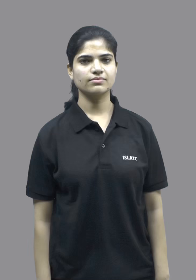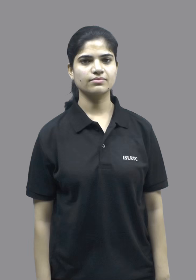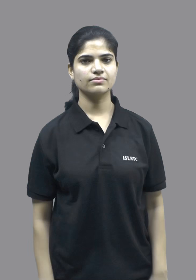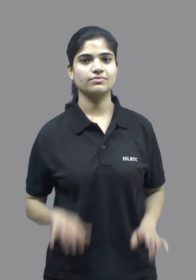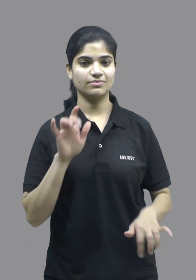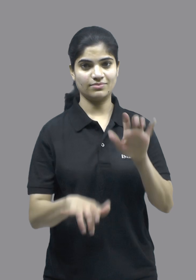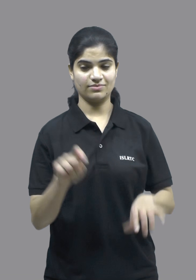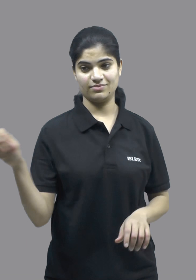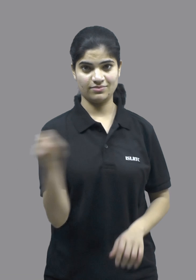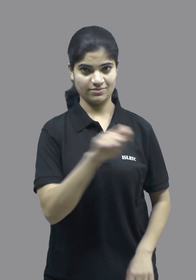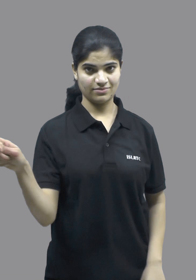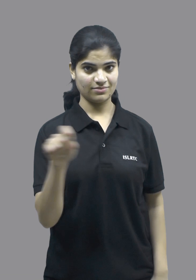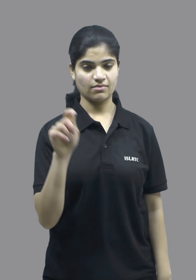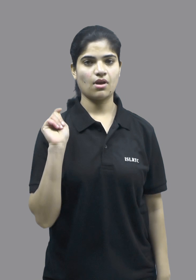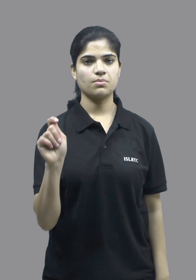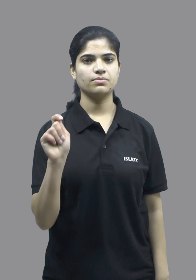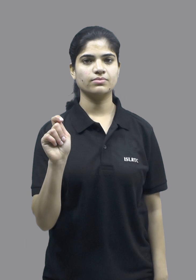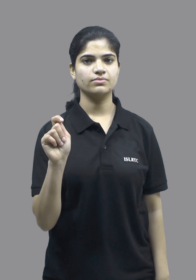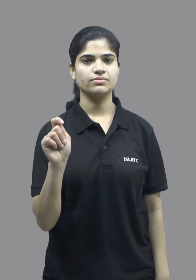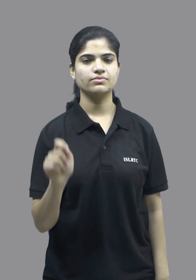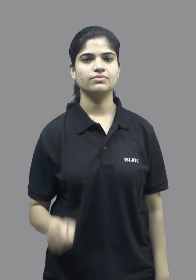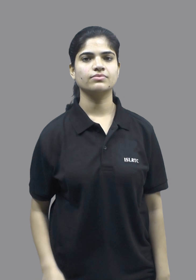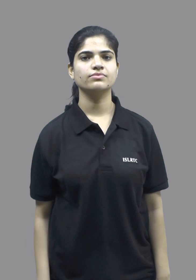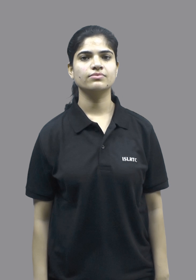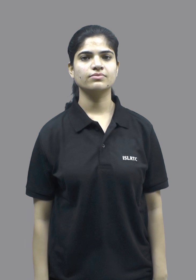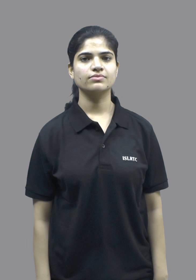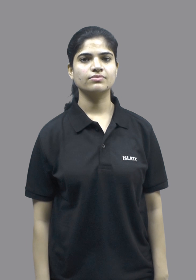Typist